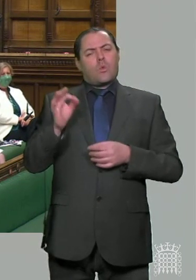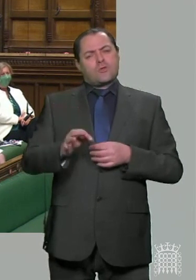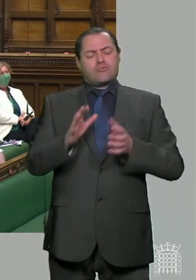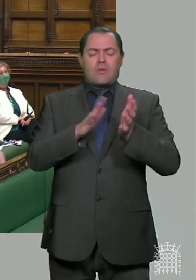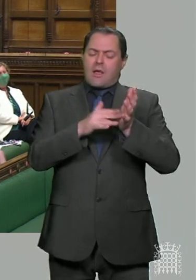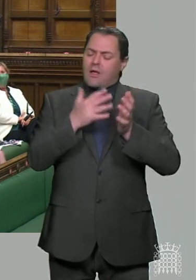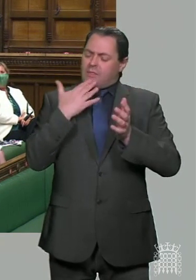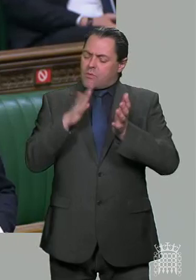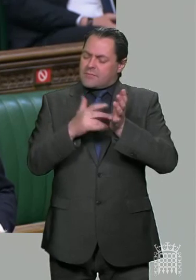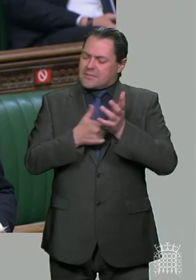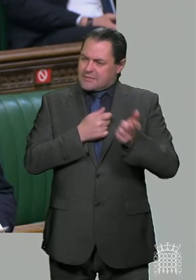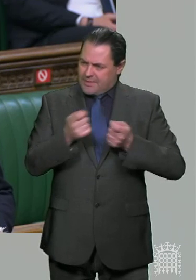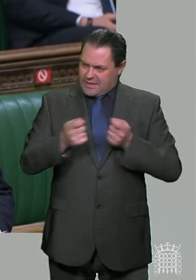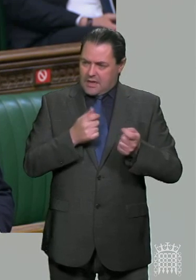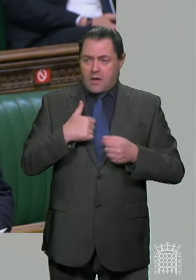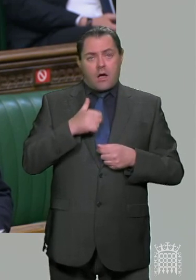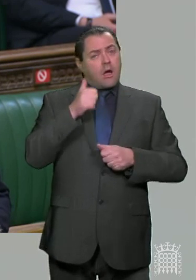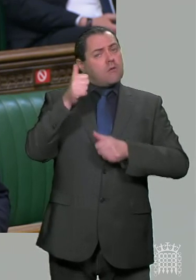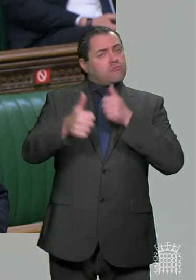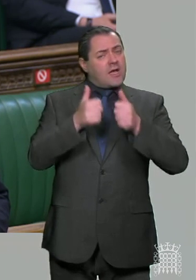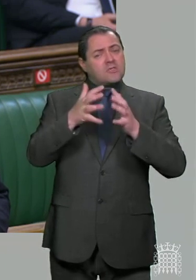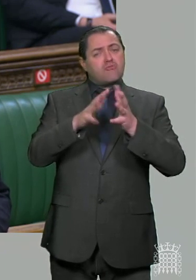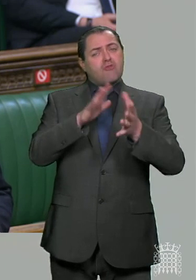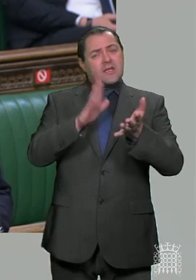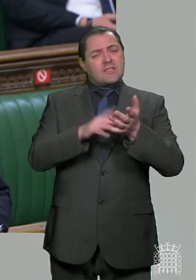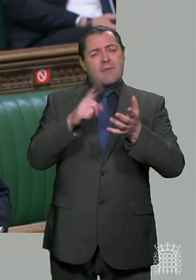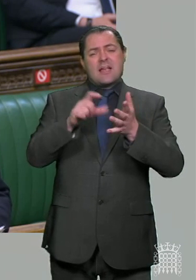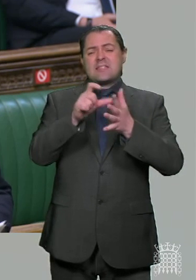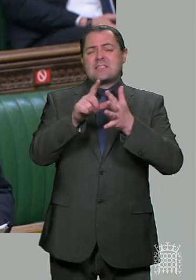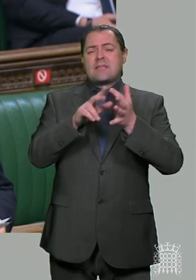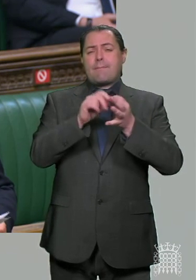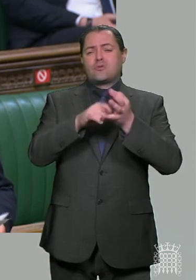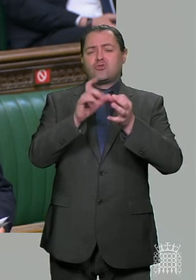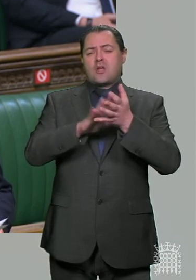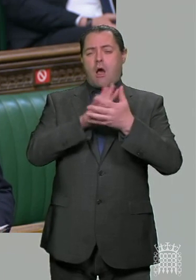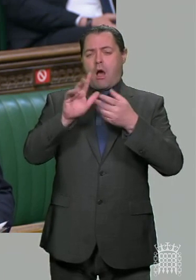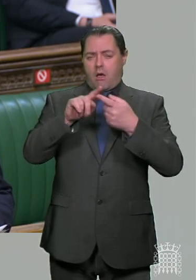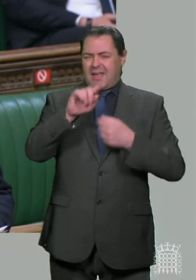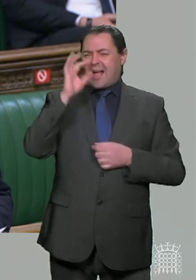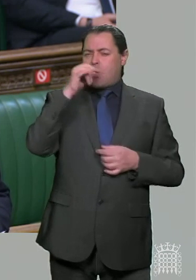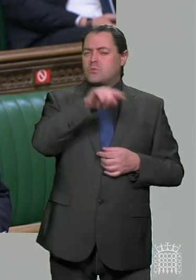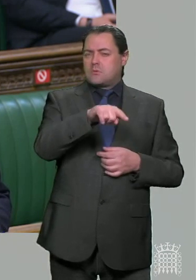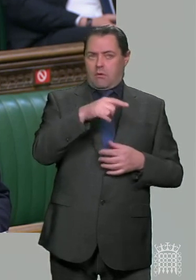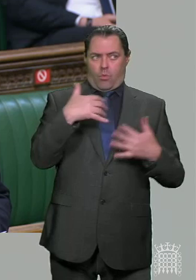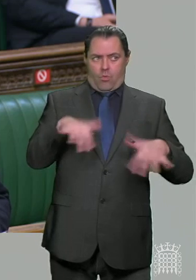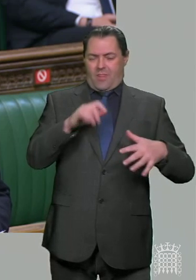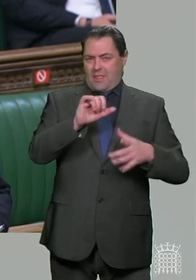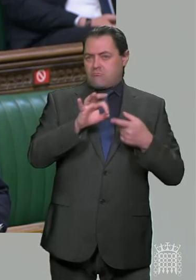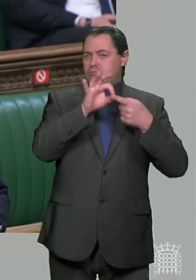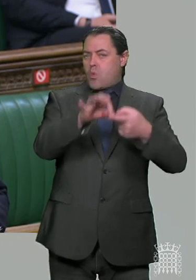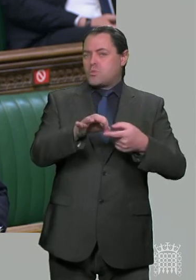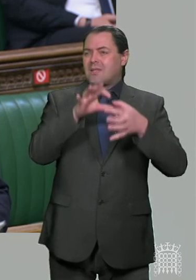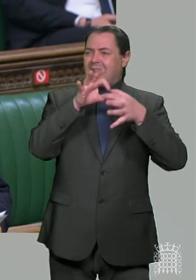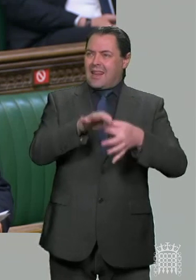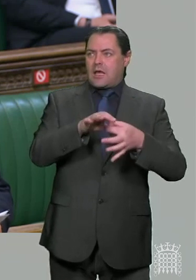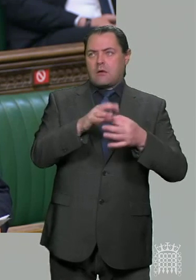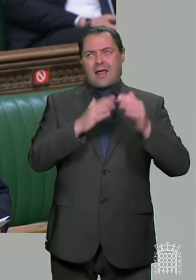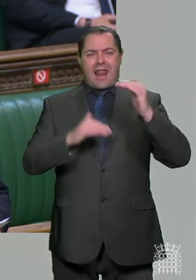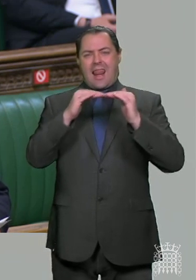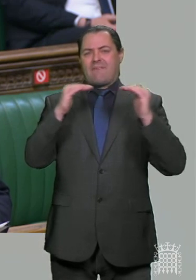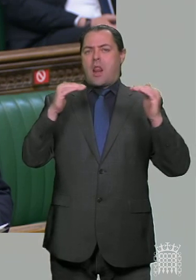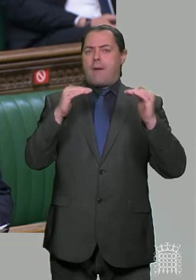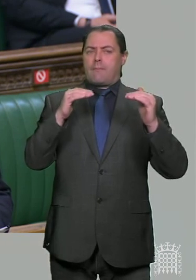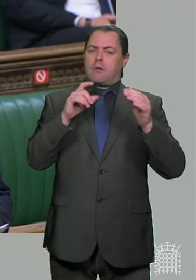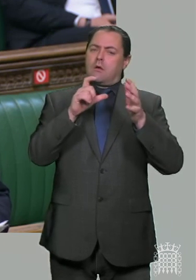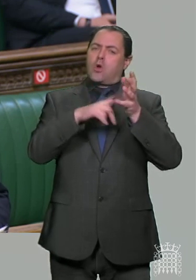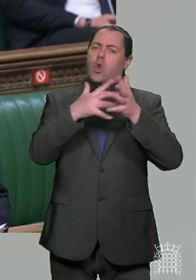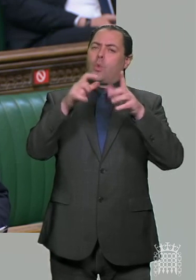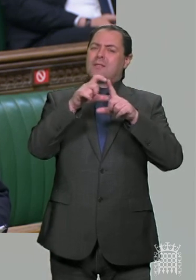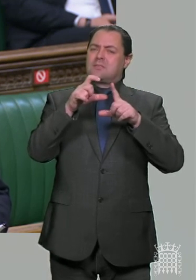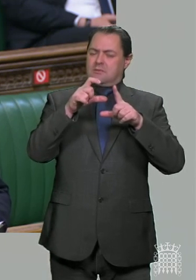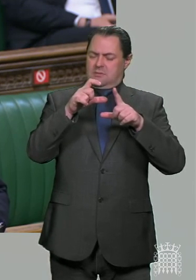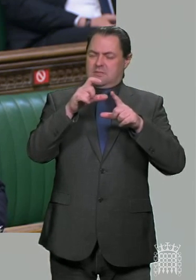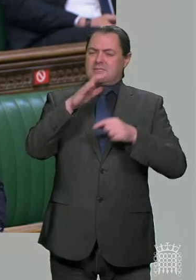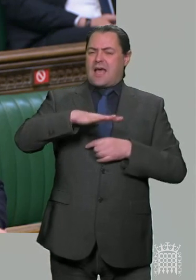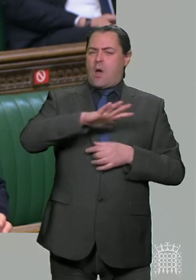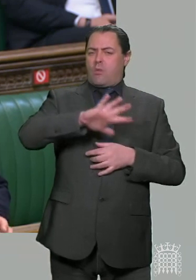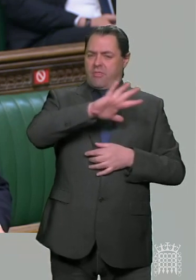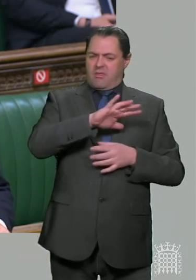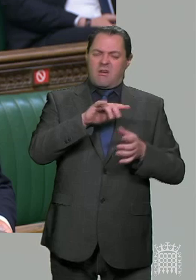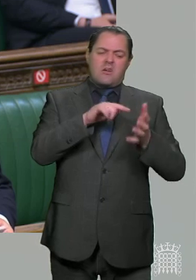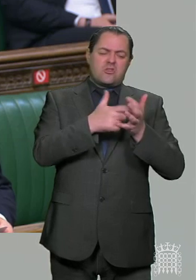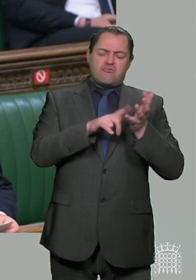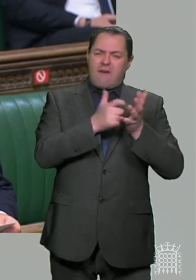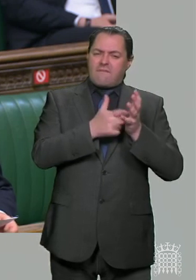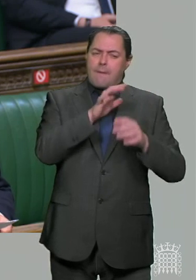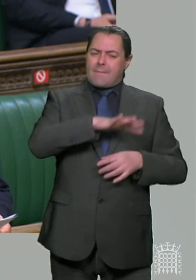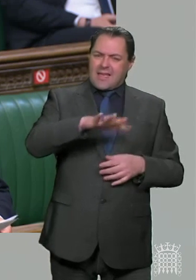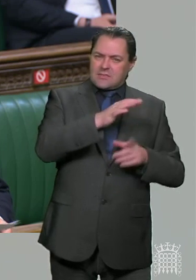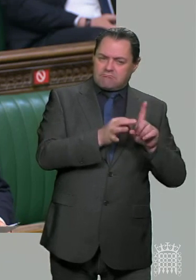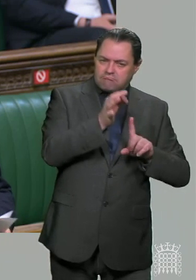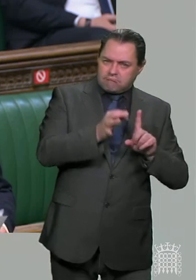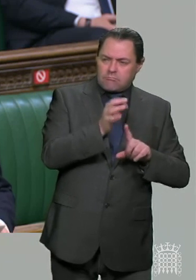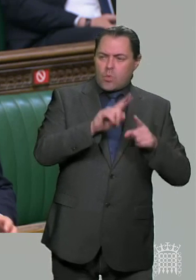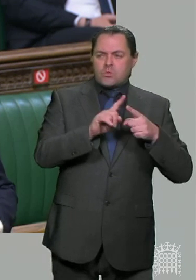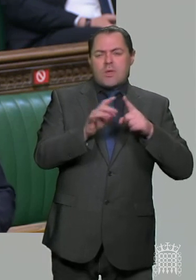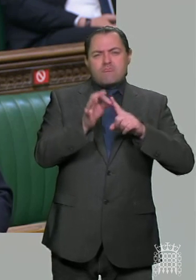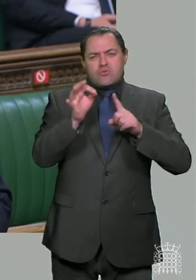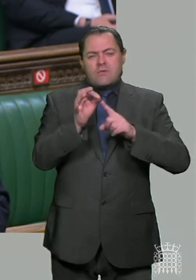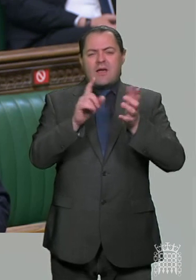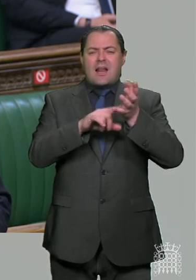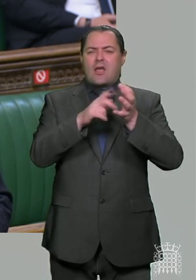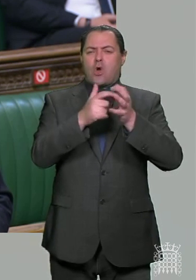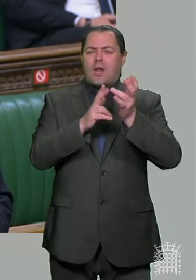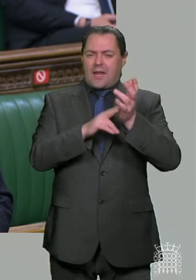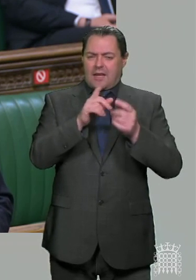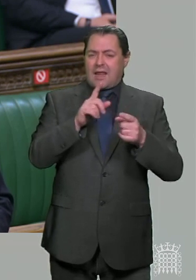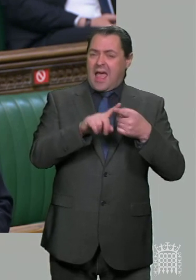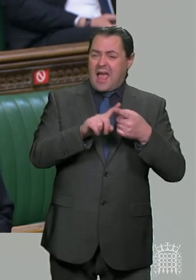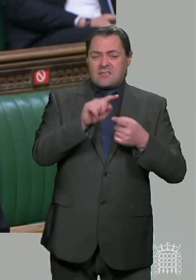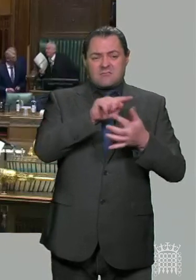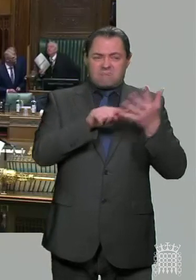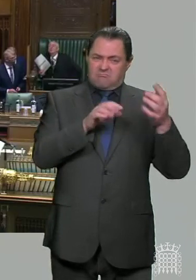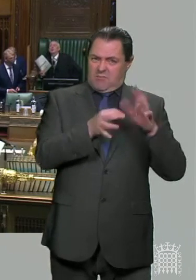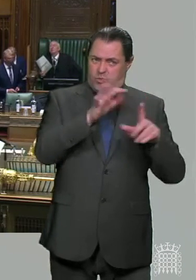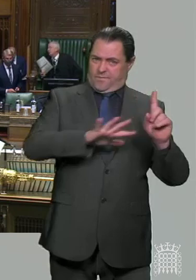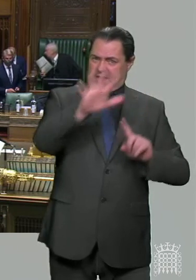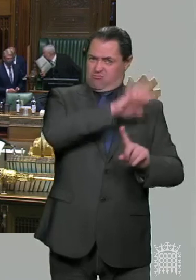Will the Prime Minister join me in praising Wrexham and Denbighshire councils for the dynamic proposals they are putting forward in their joint bid for the levelling up fund in Clwyd South, including regeneration of the Trevor Basin, improvements for Chirk and Llangollen, and investment in Corwen station and the surrounding area?